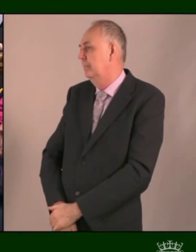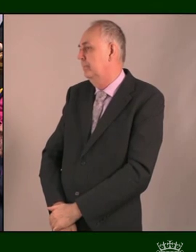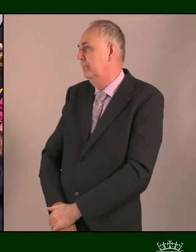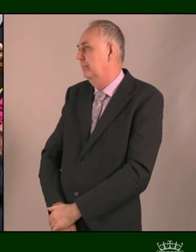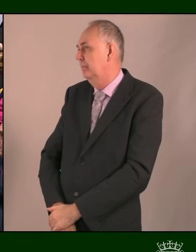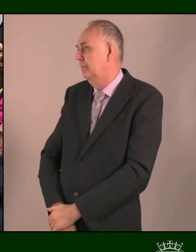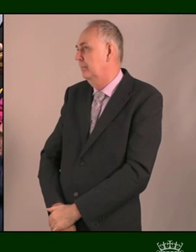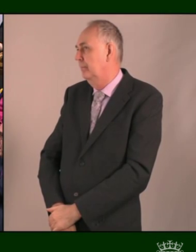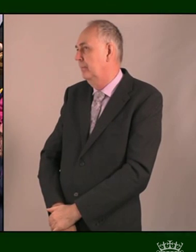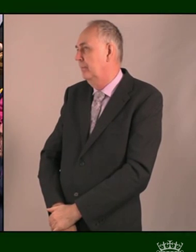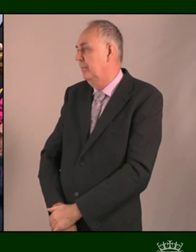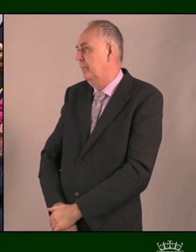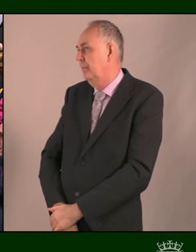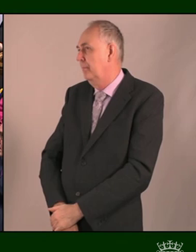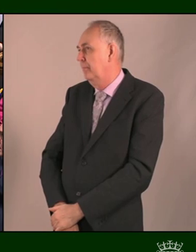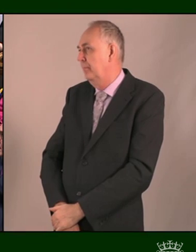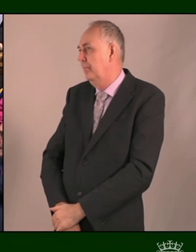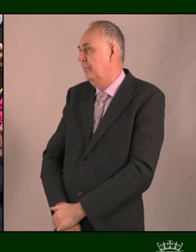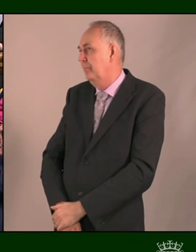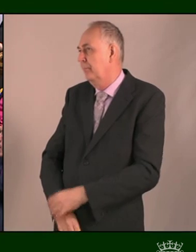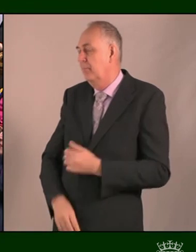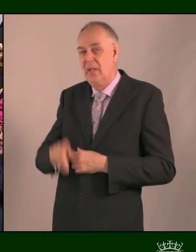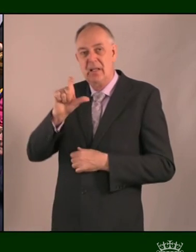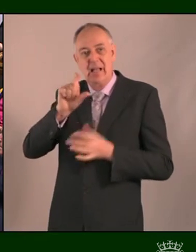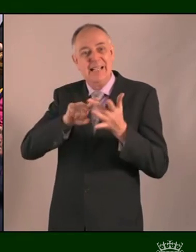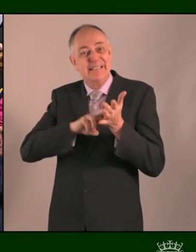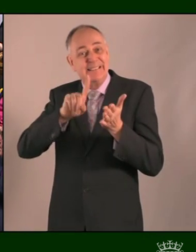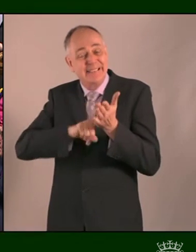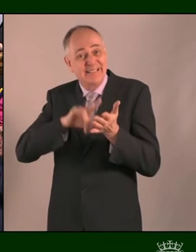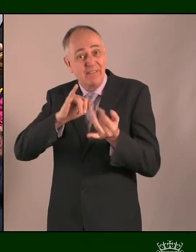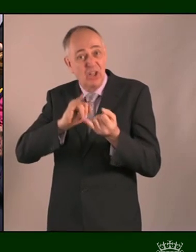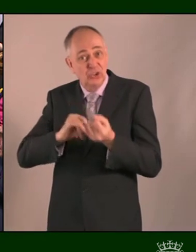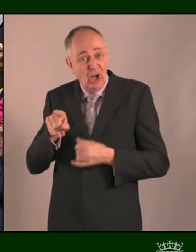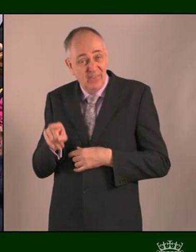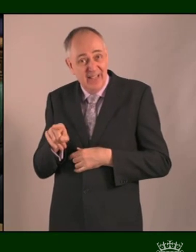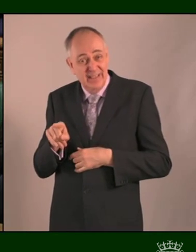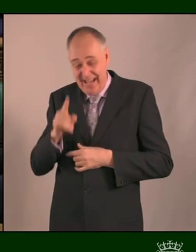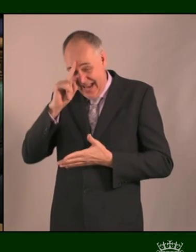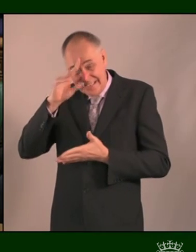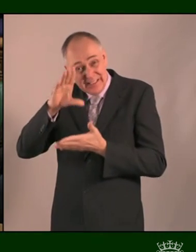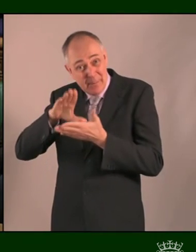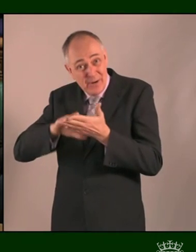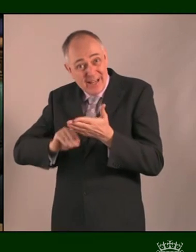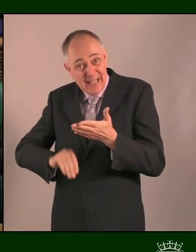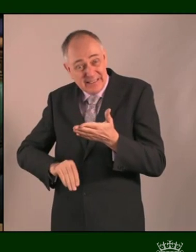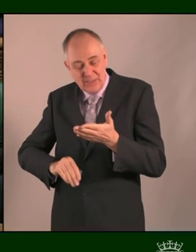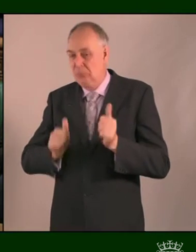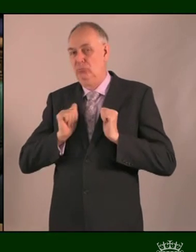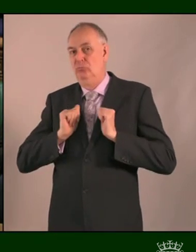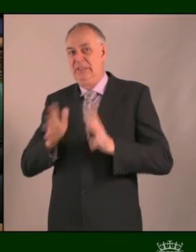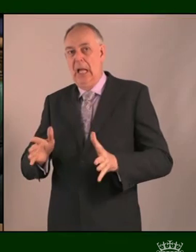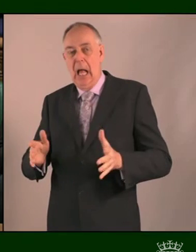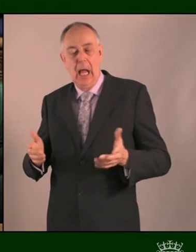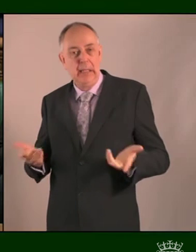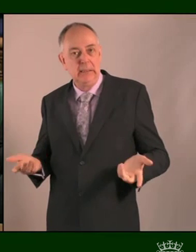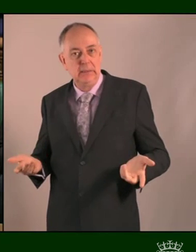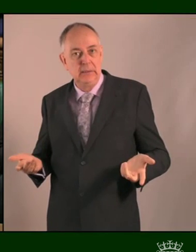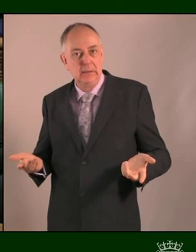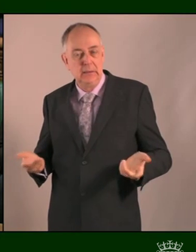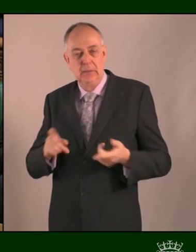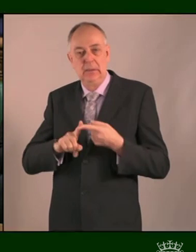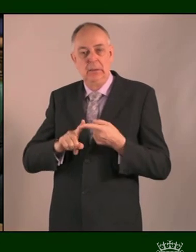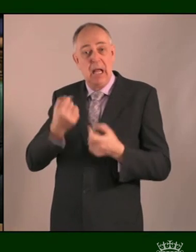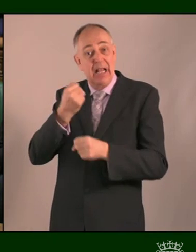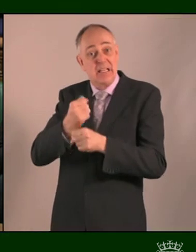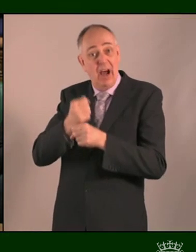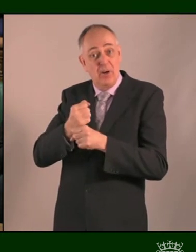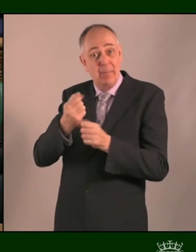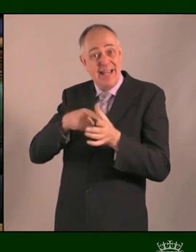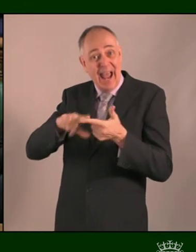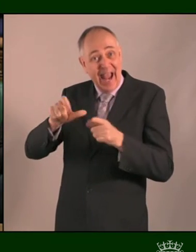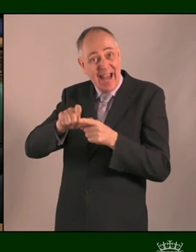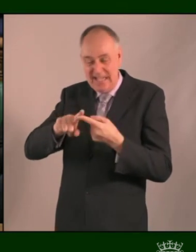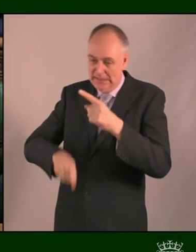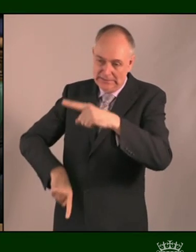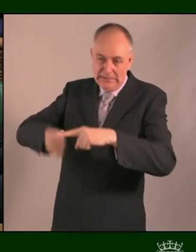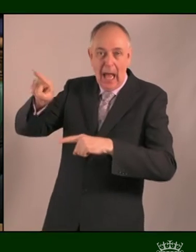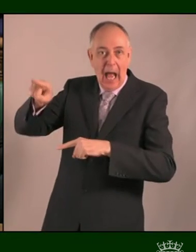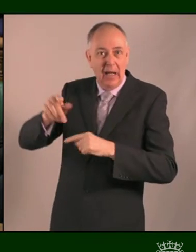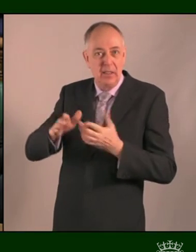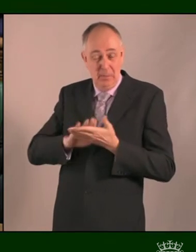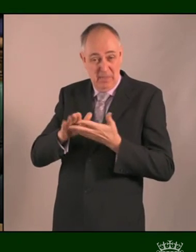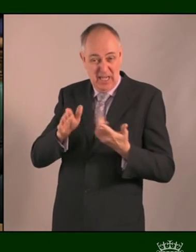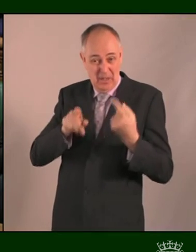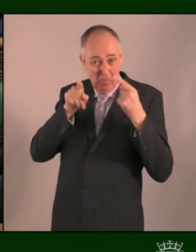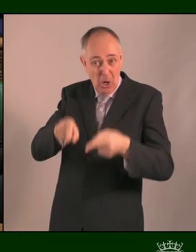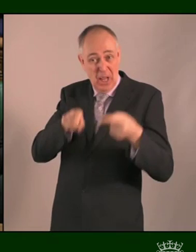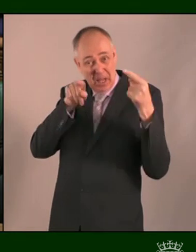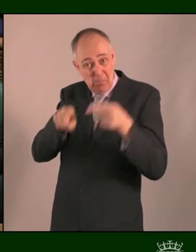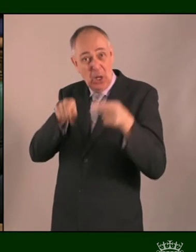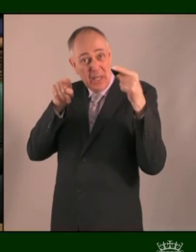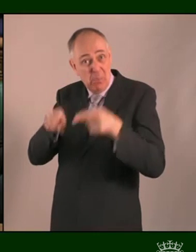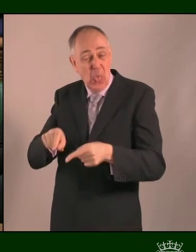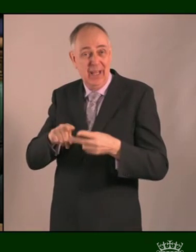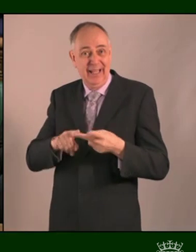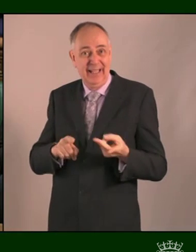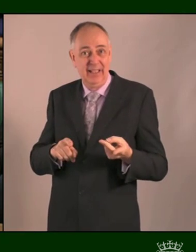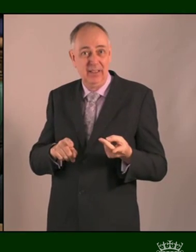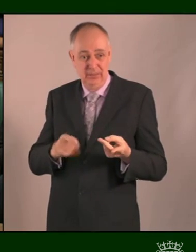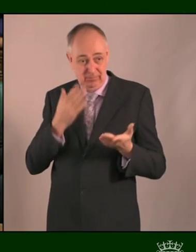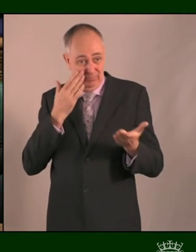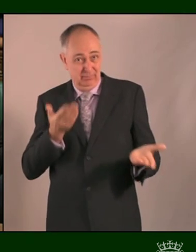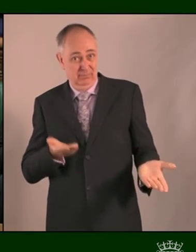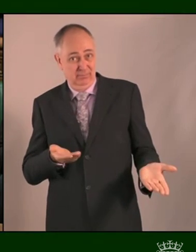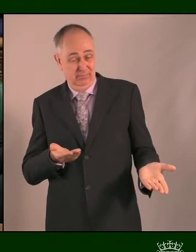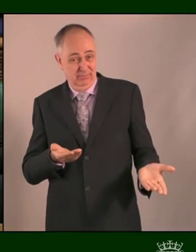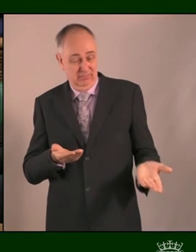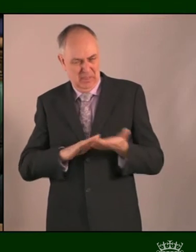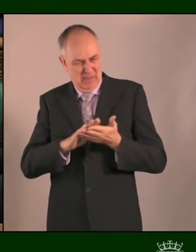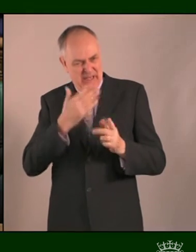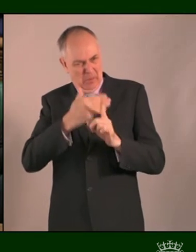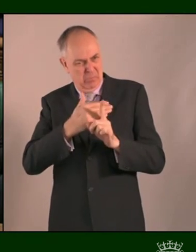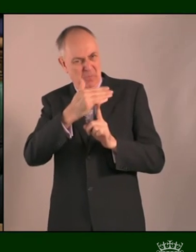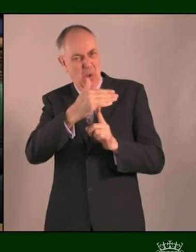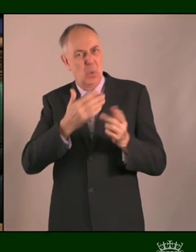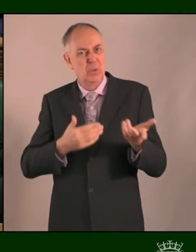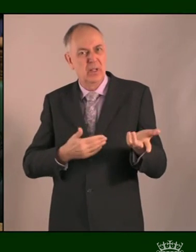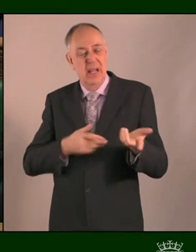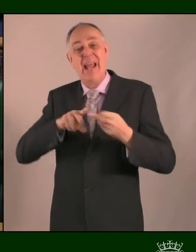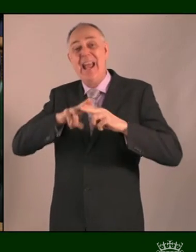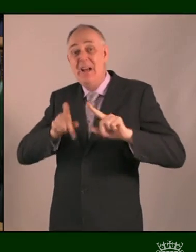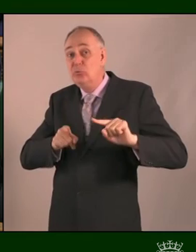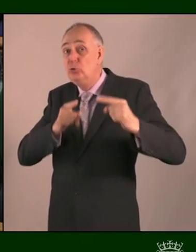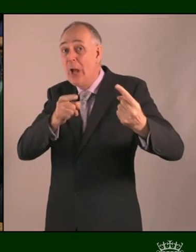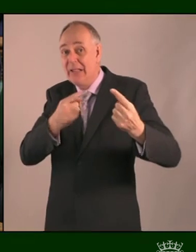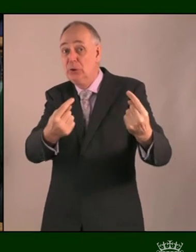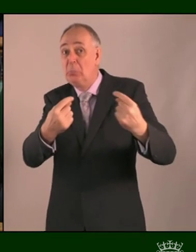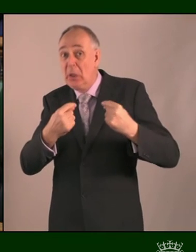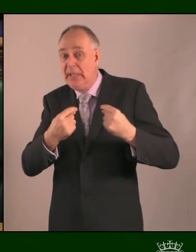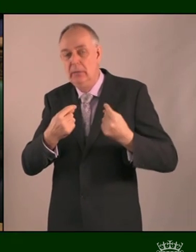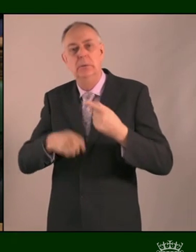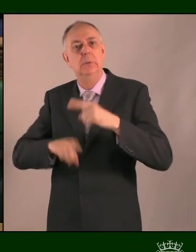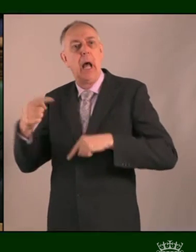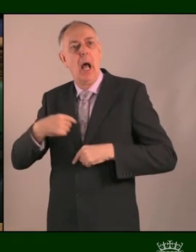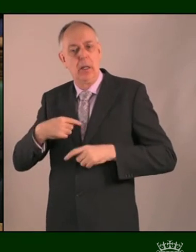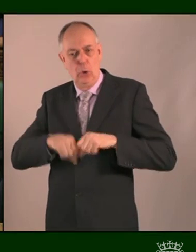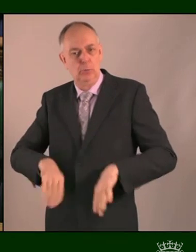Resignation of an experienced civil servant, sacking of a Government aide—with this Government it seems that allegations of bullying or just being incompetent gets you promoted, whereas standing up to it, you lose your job.